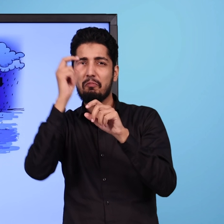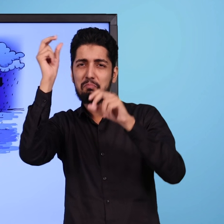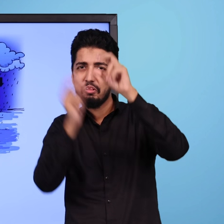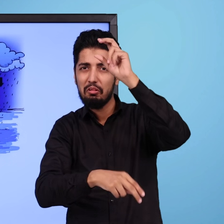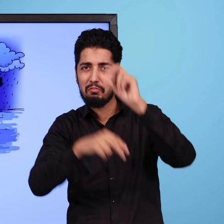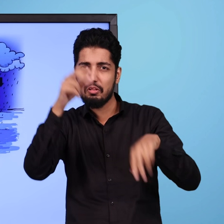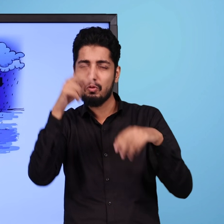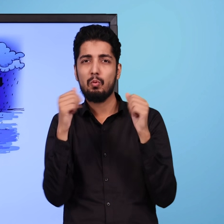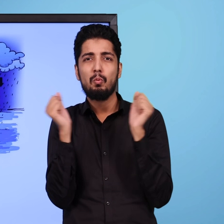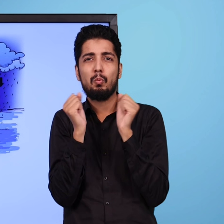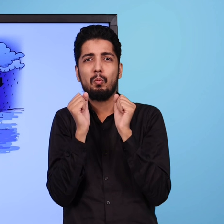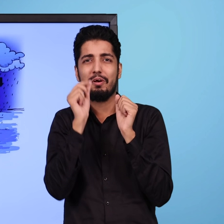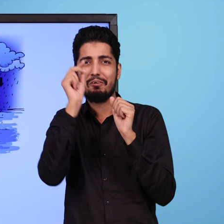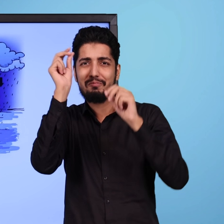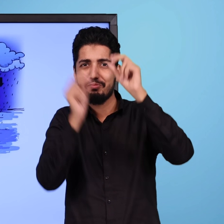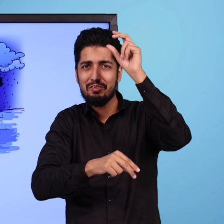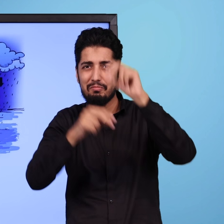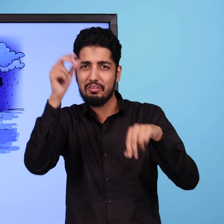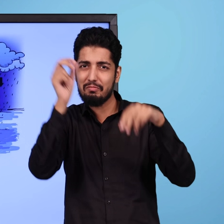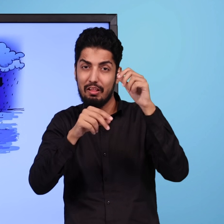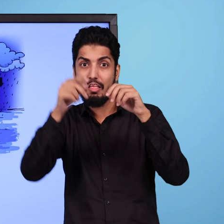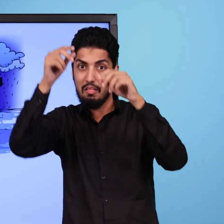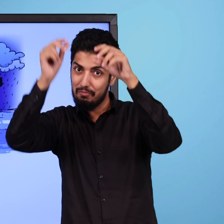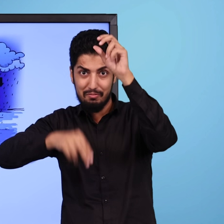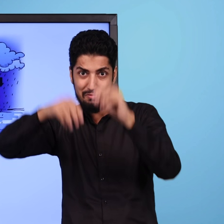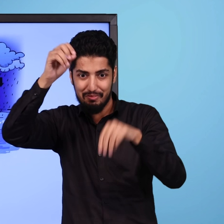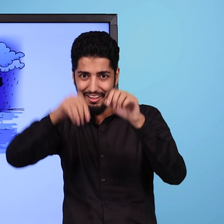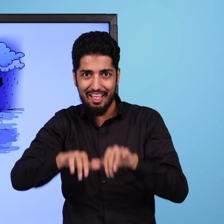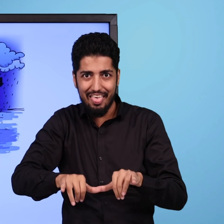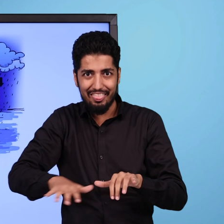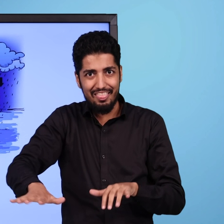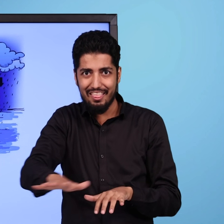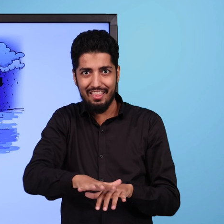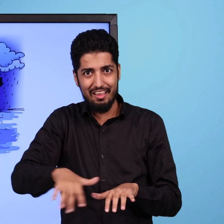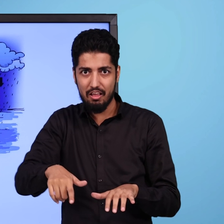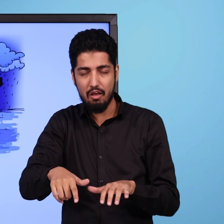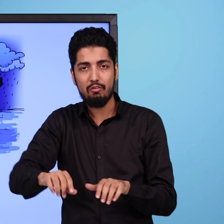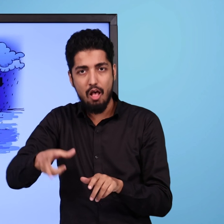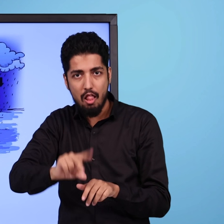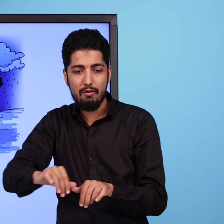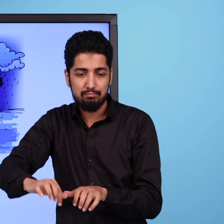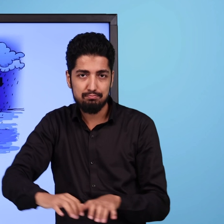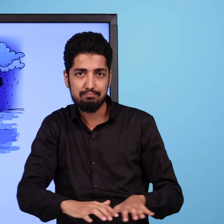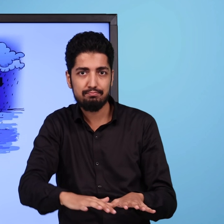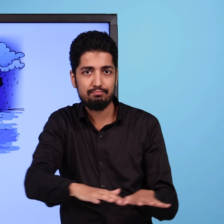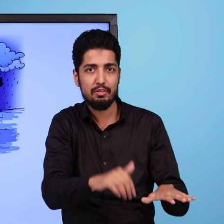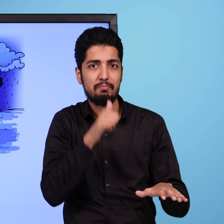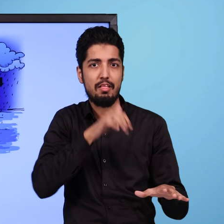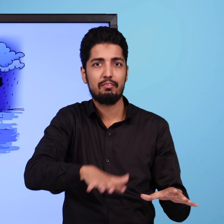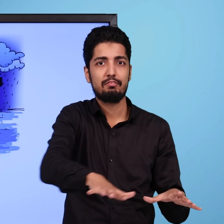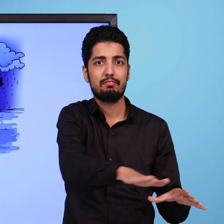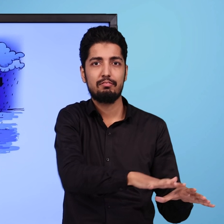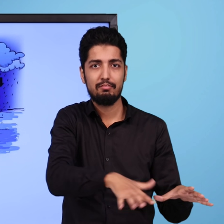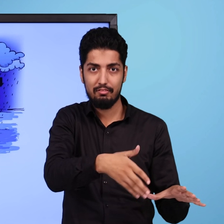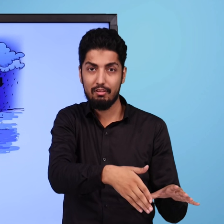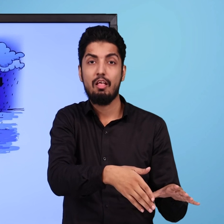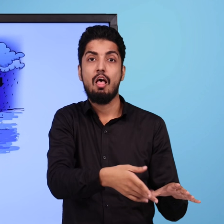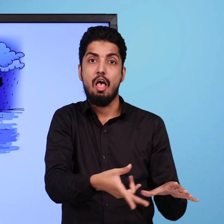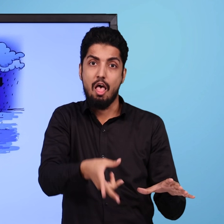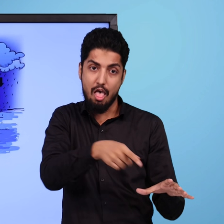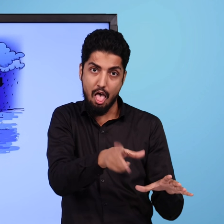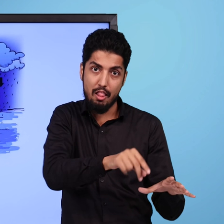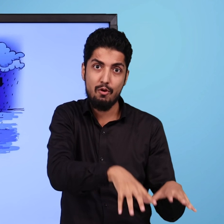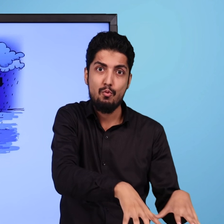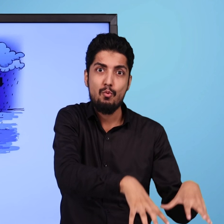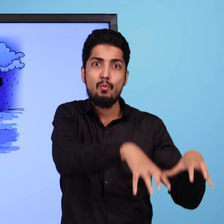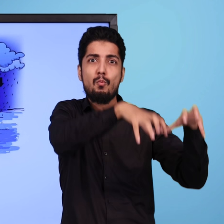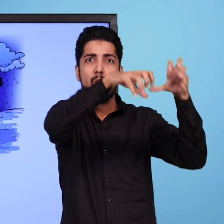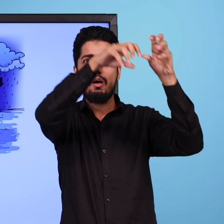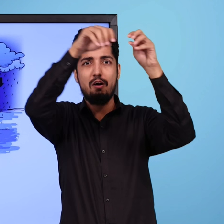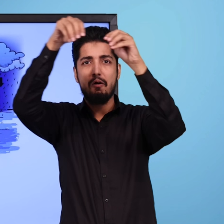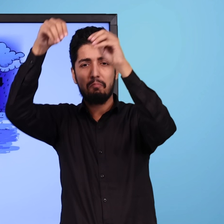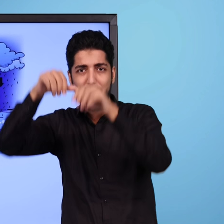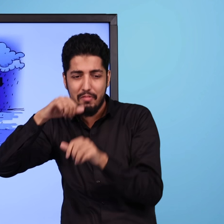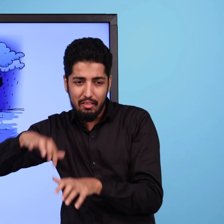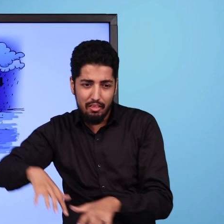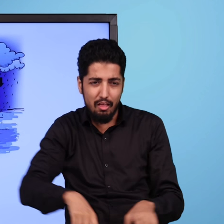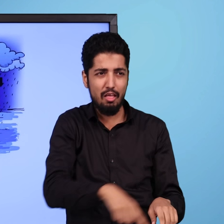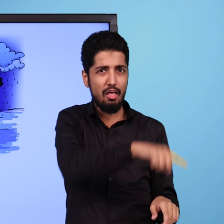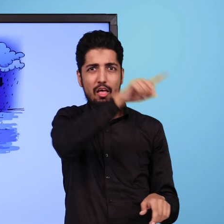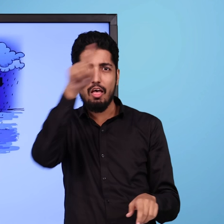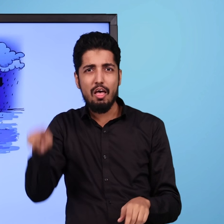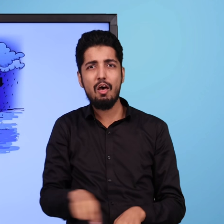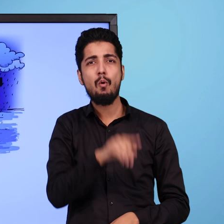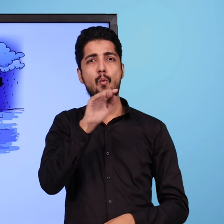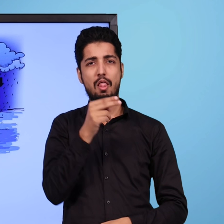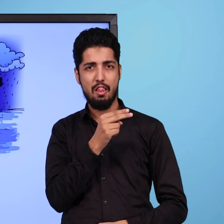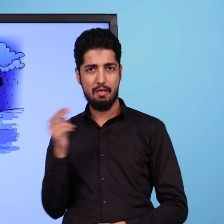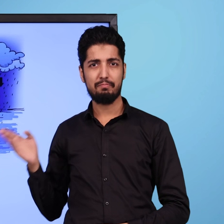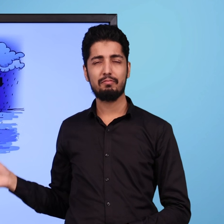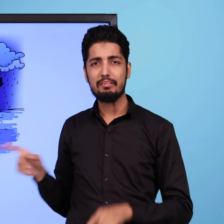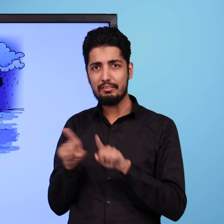hail or snow and finally goes back to the oceans. The circulation of water between ocean and land is known as the water cycle.